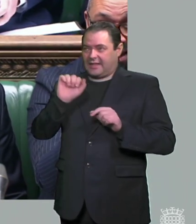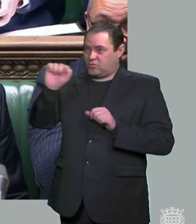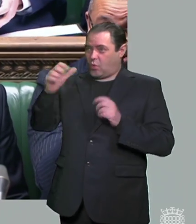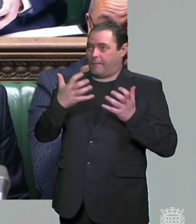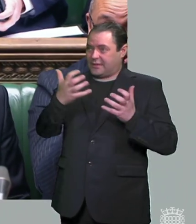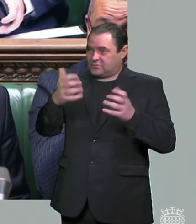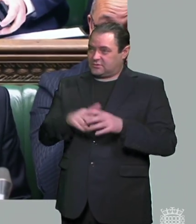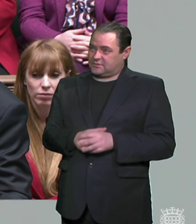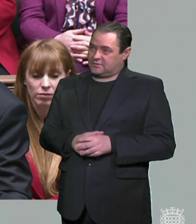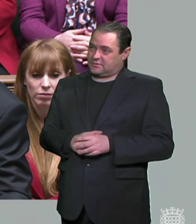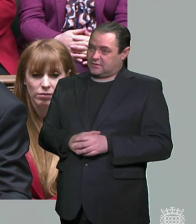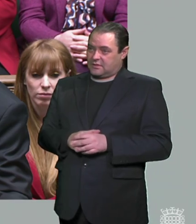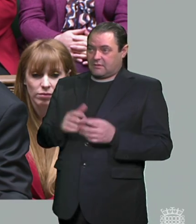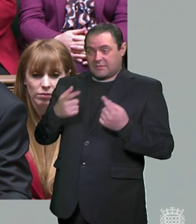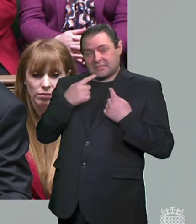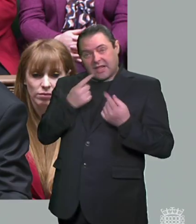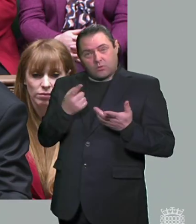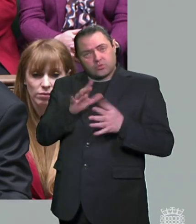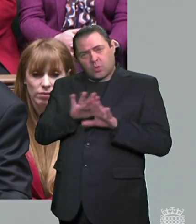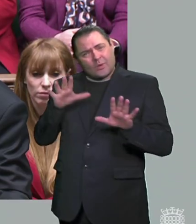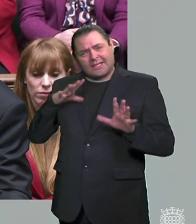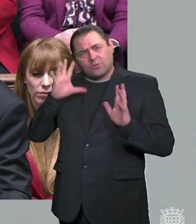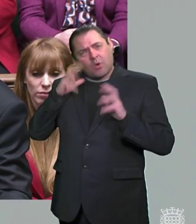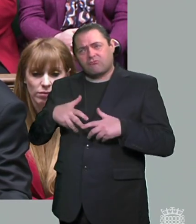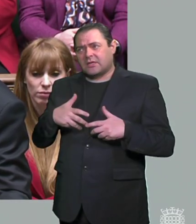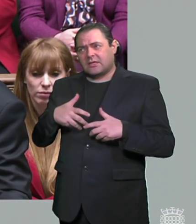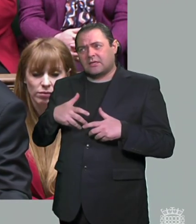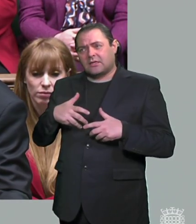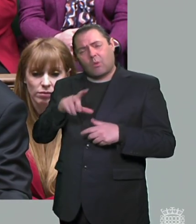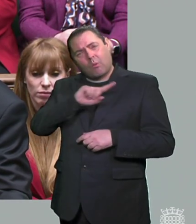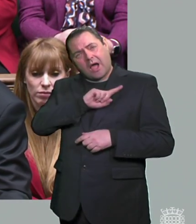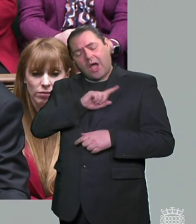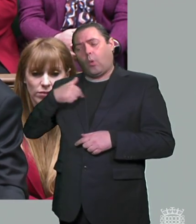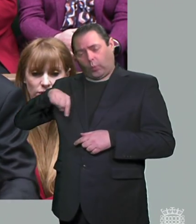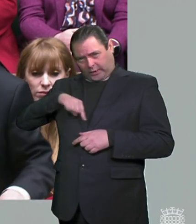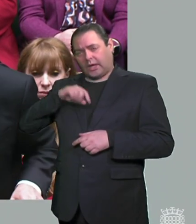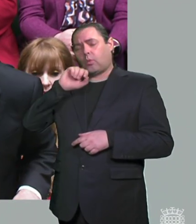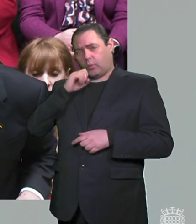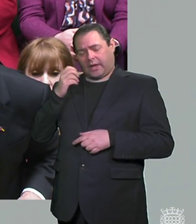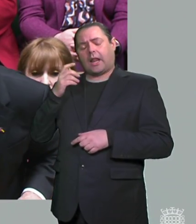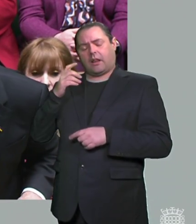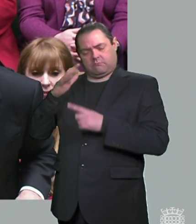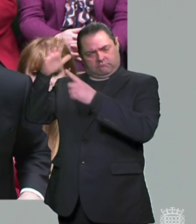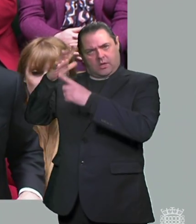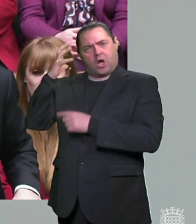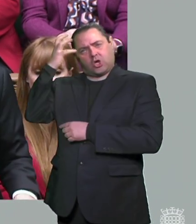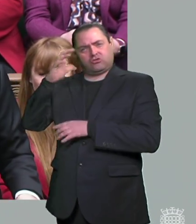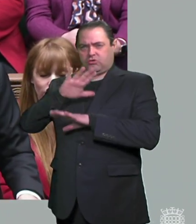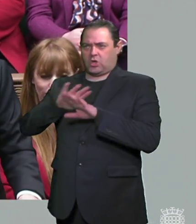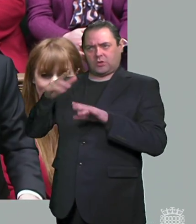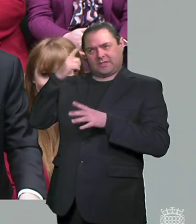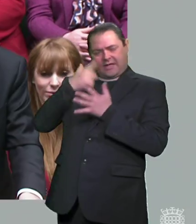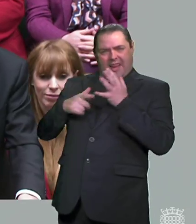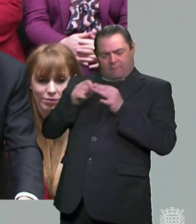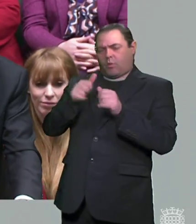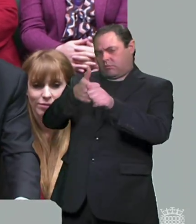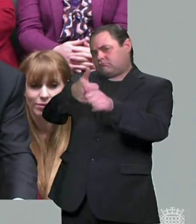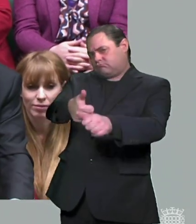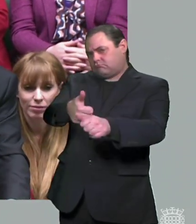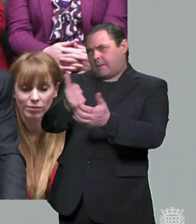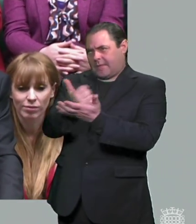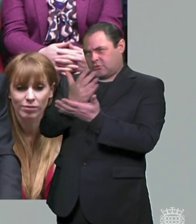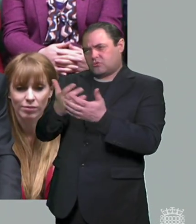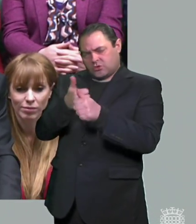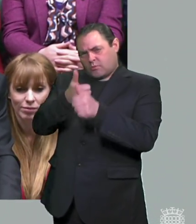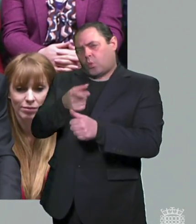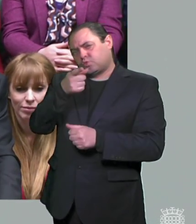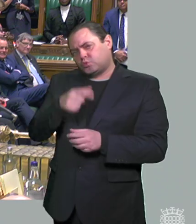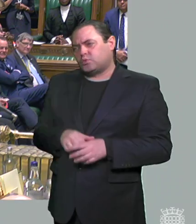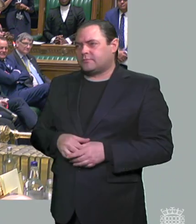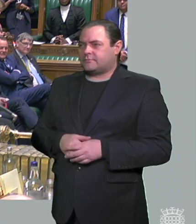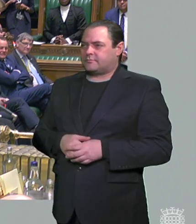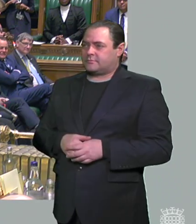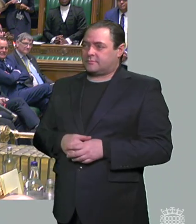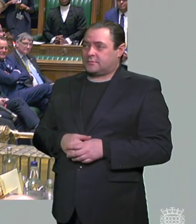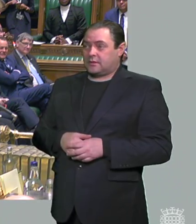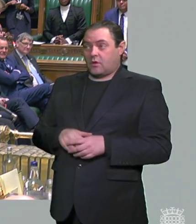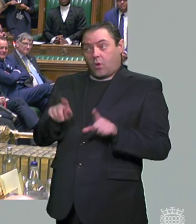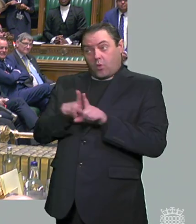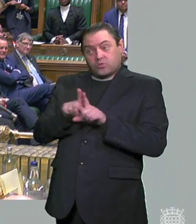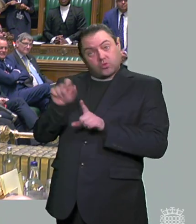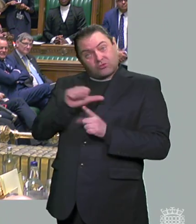I am here to tell him that he does not need to worry about that, because we will put country before party and ensure that Labour votes to get it through.